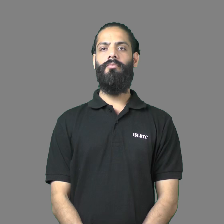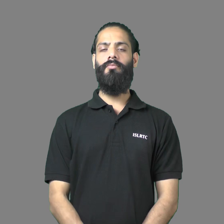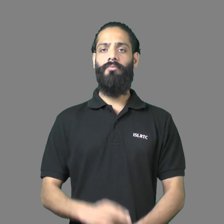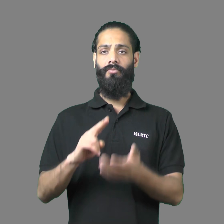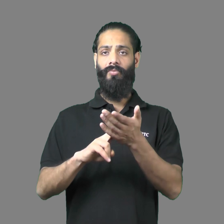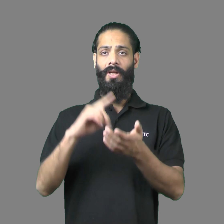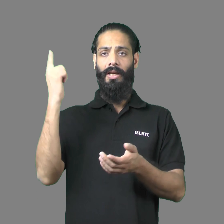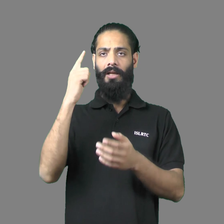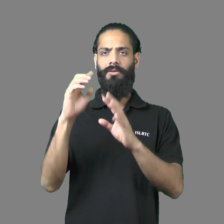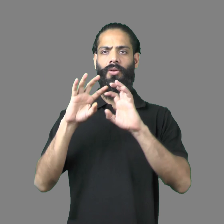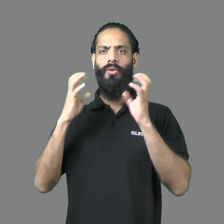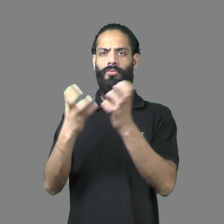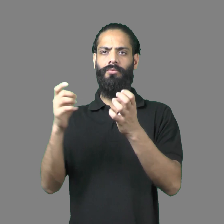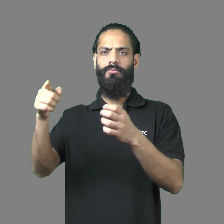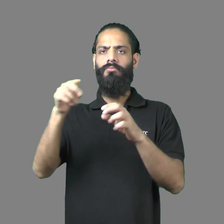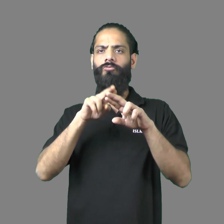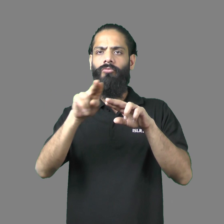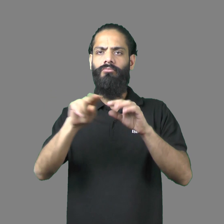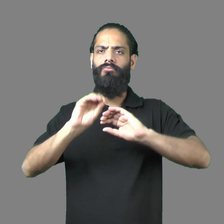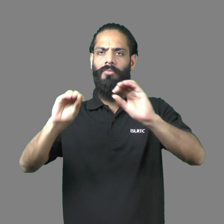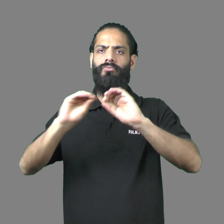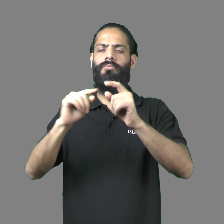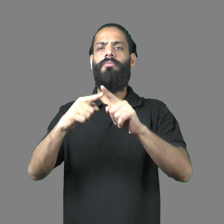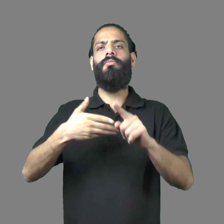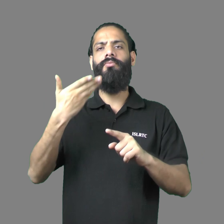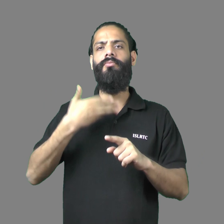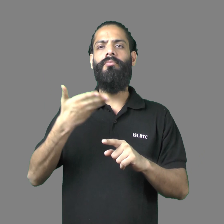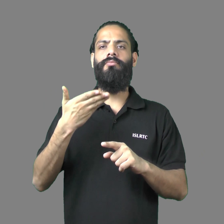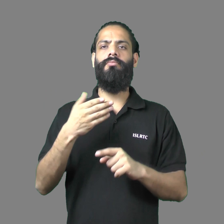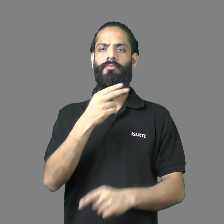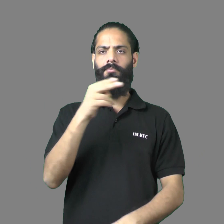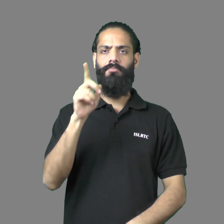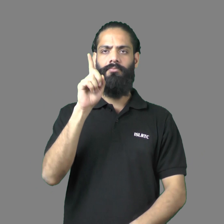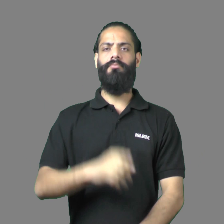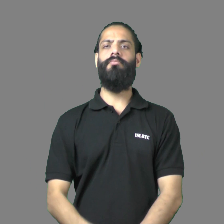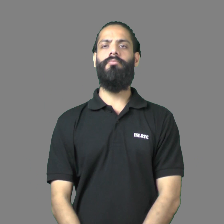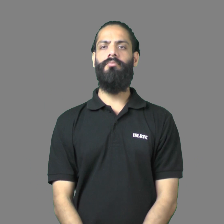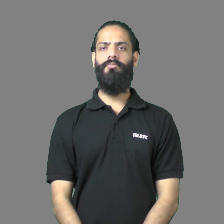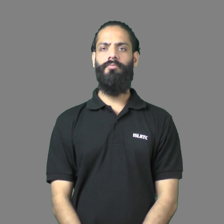National Council for Vocational Education and Training (NCVET)